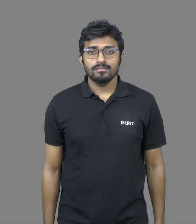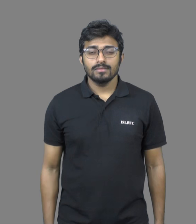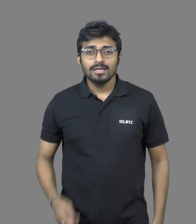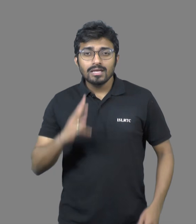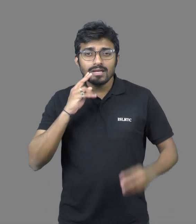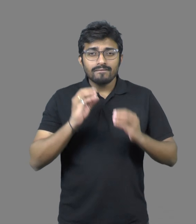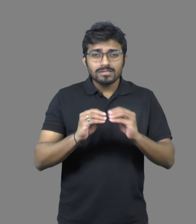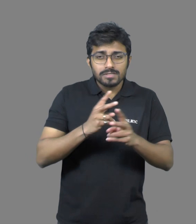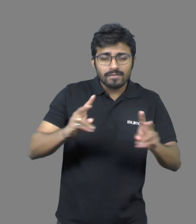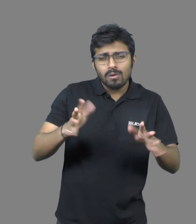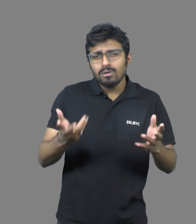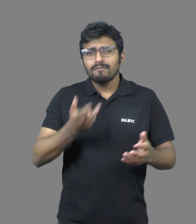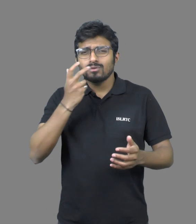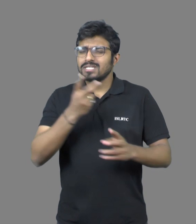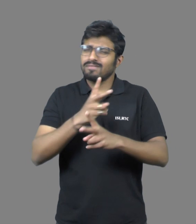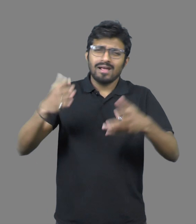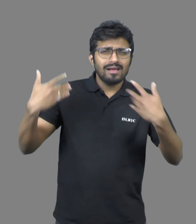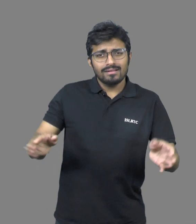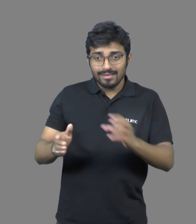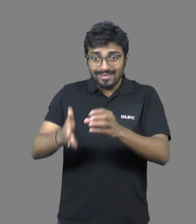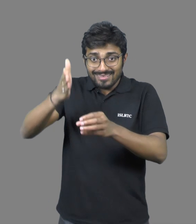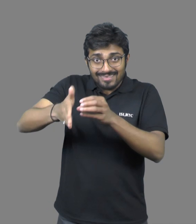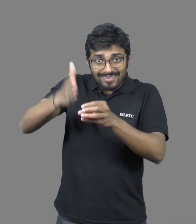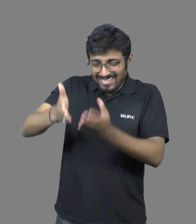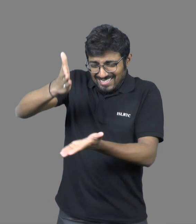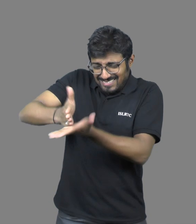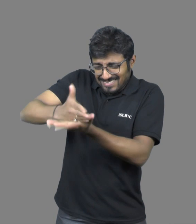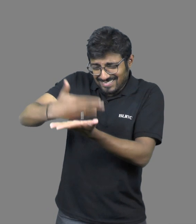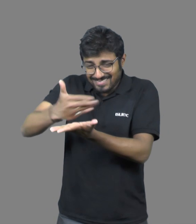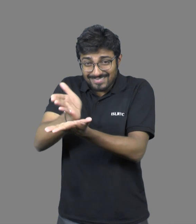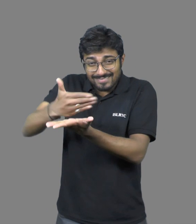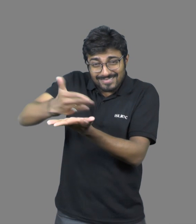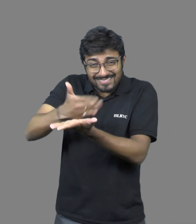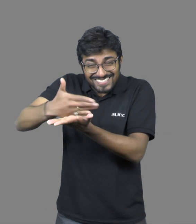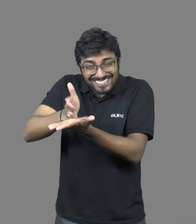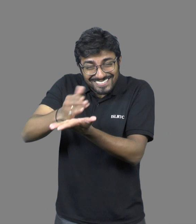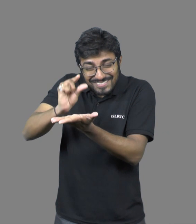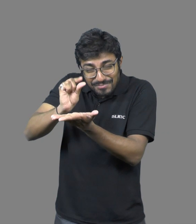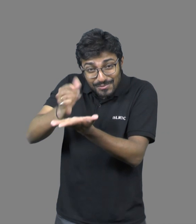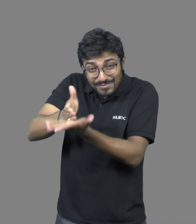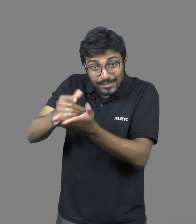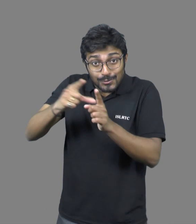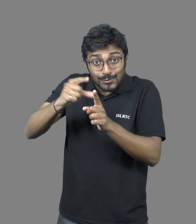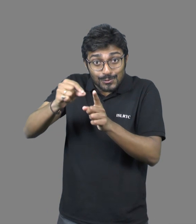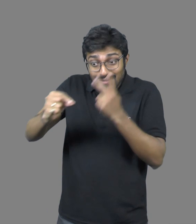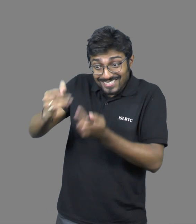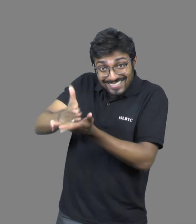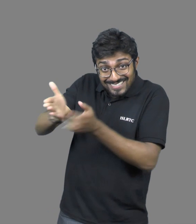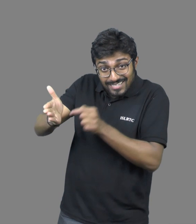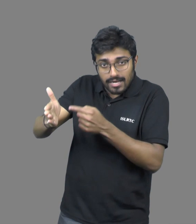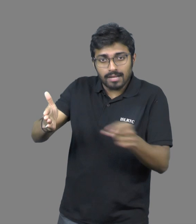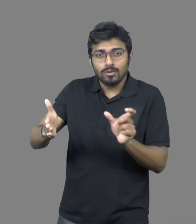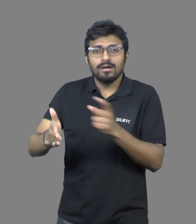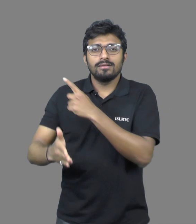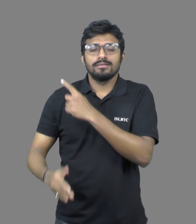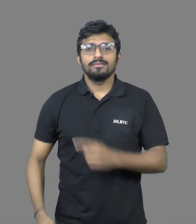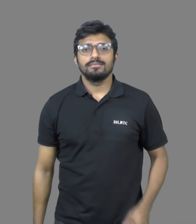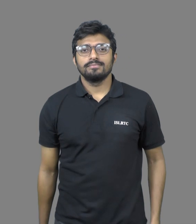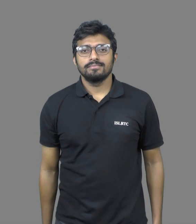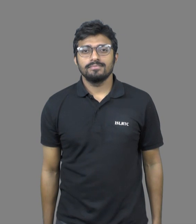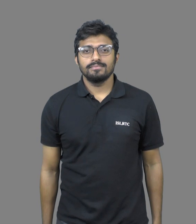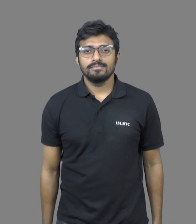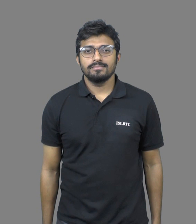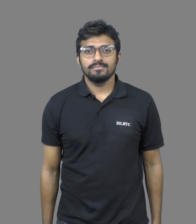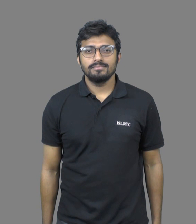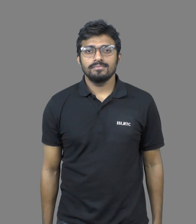Mince